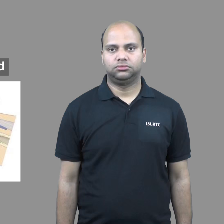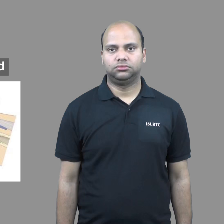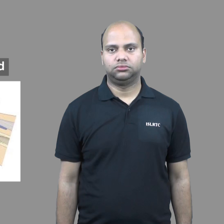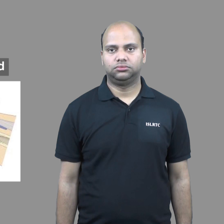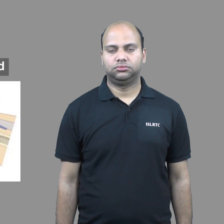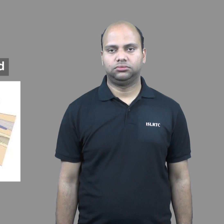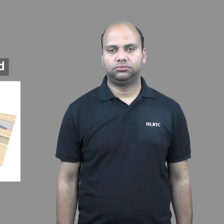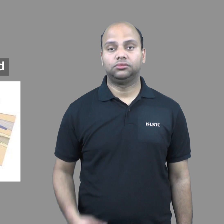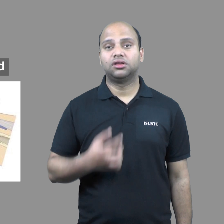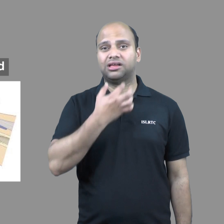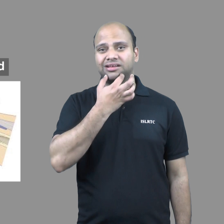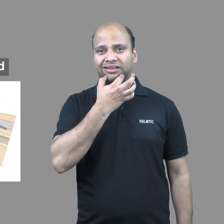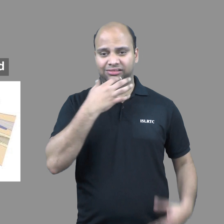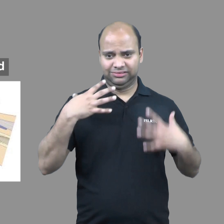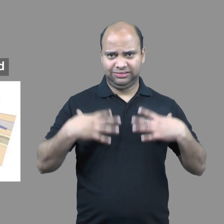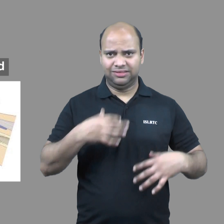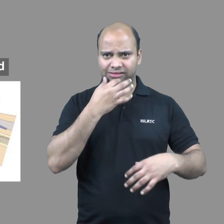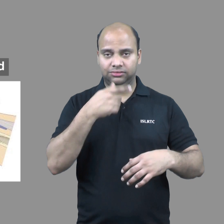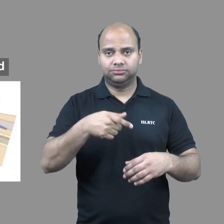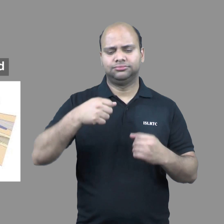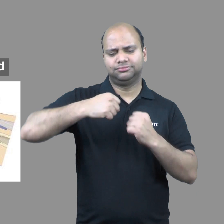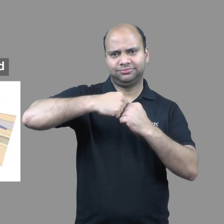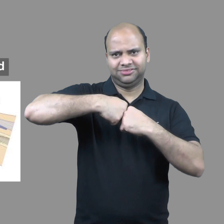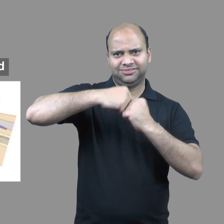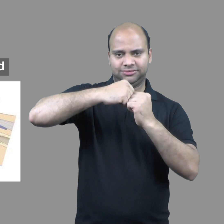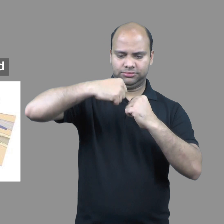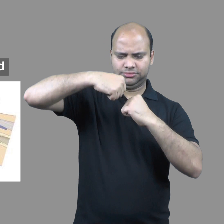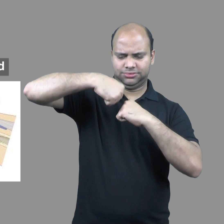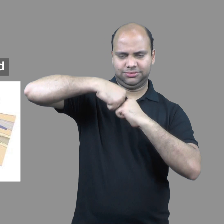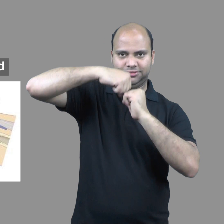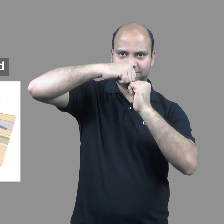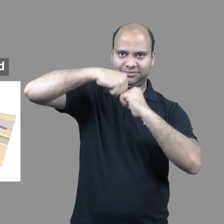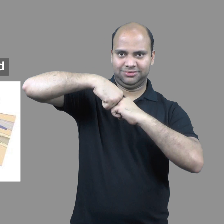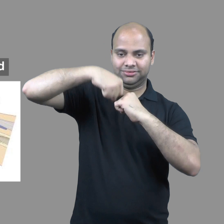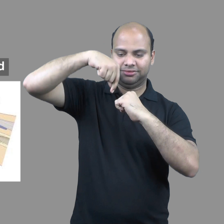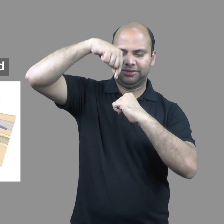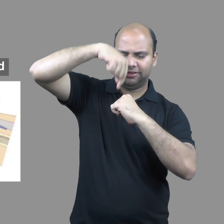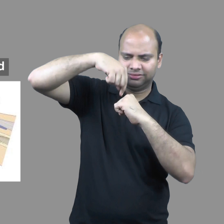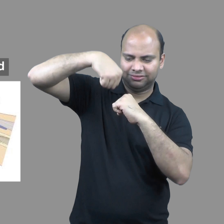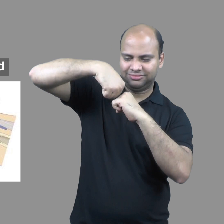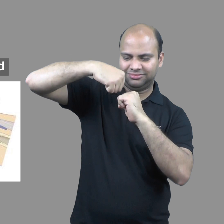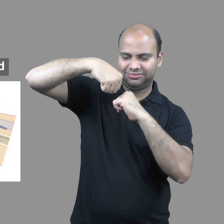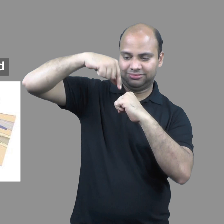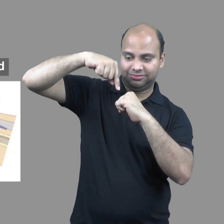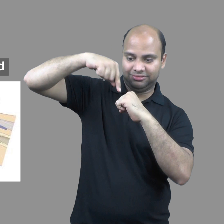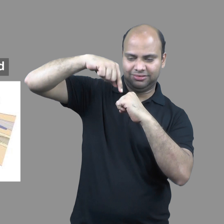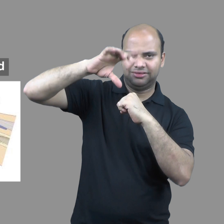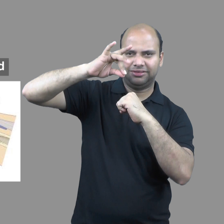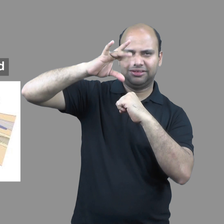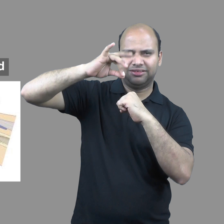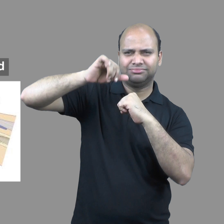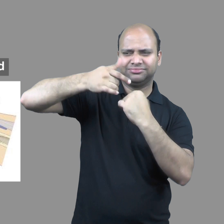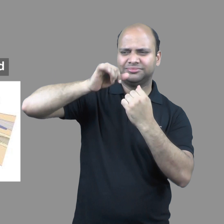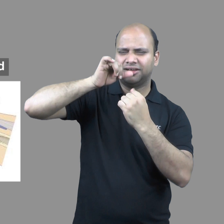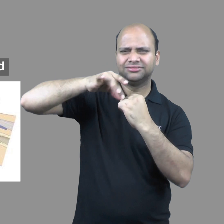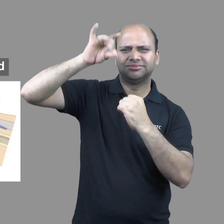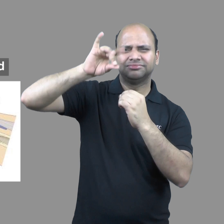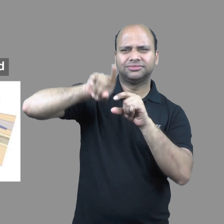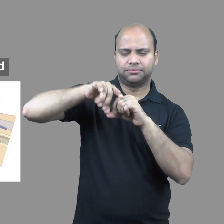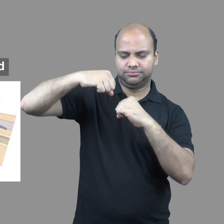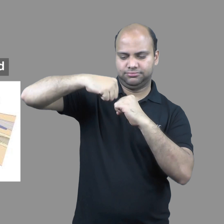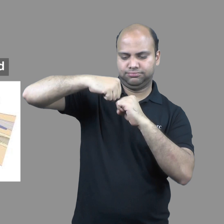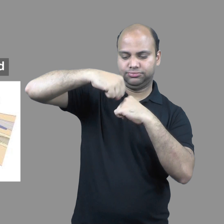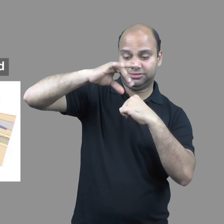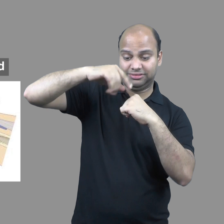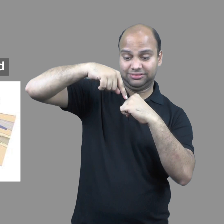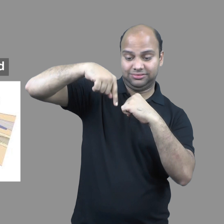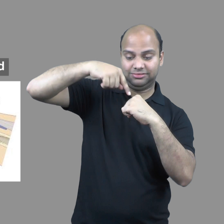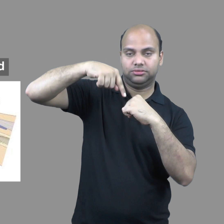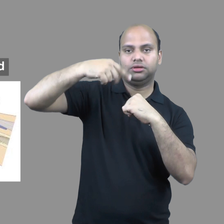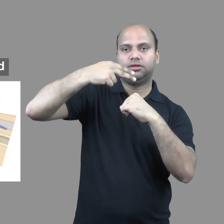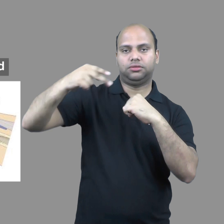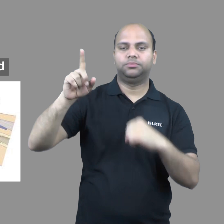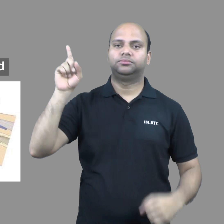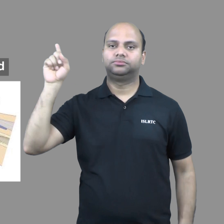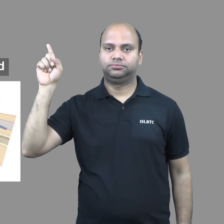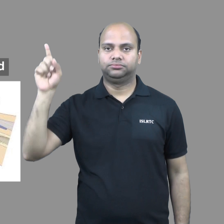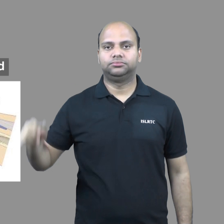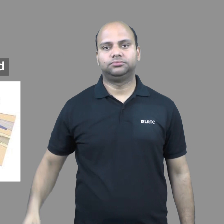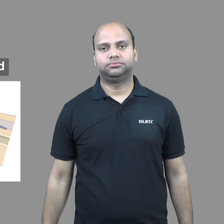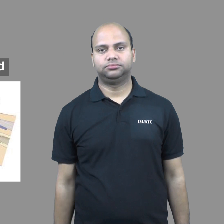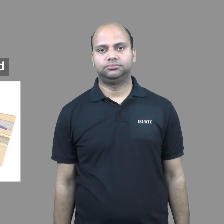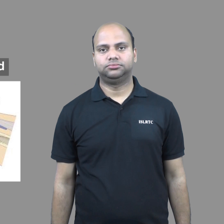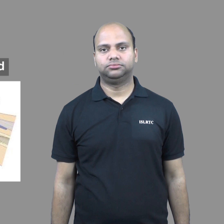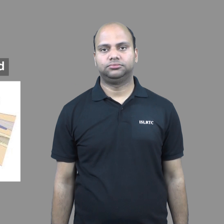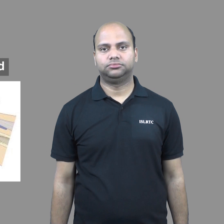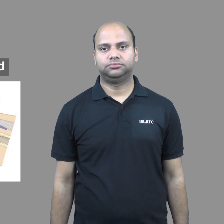Synovial Fluid